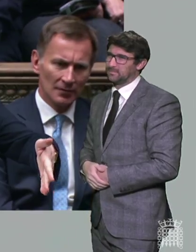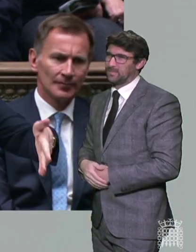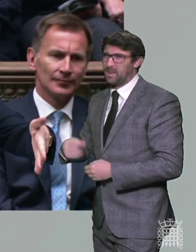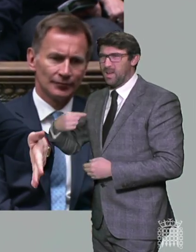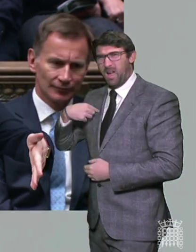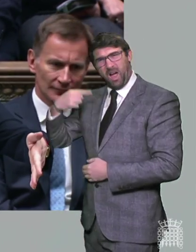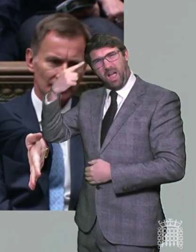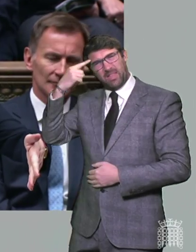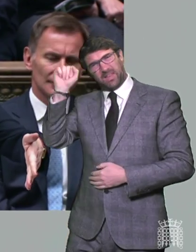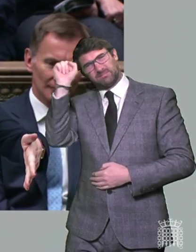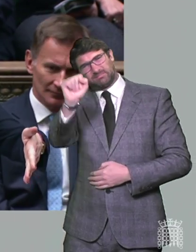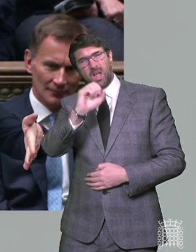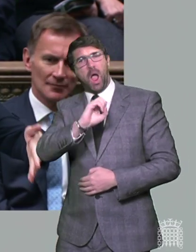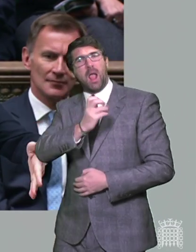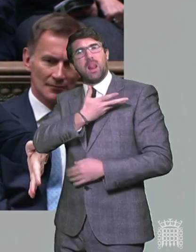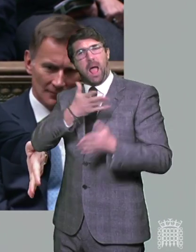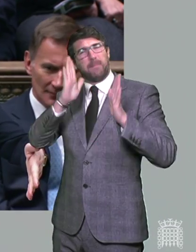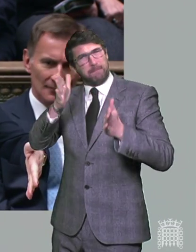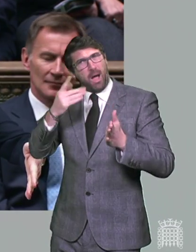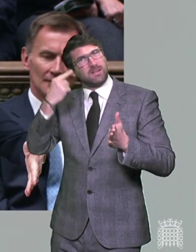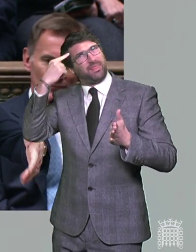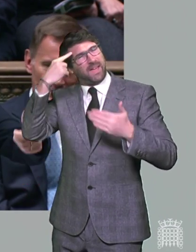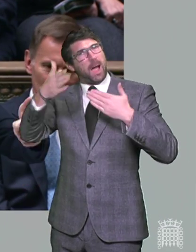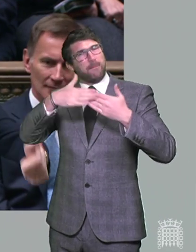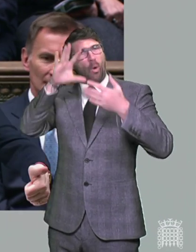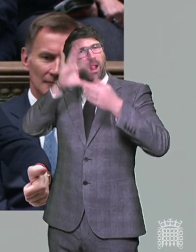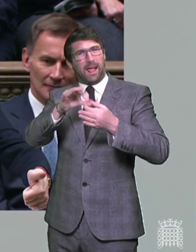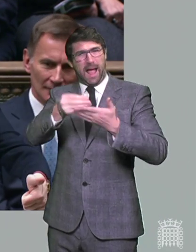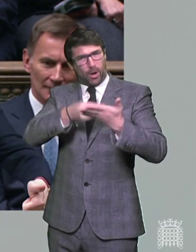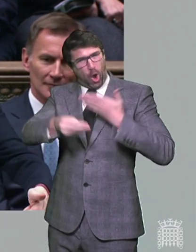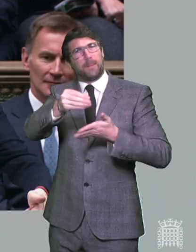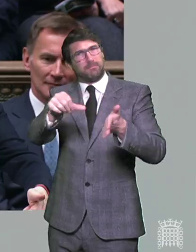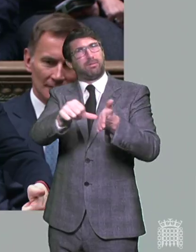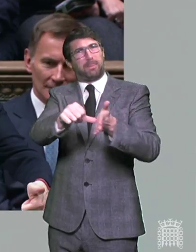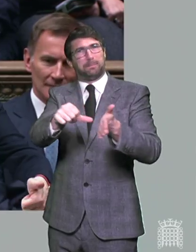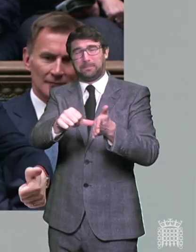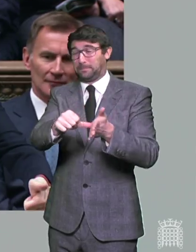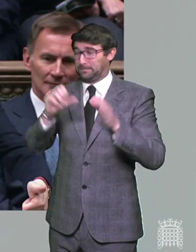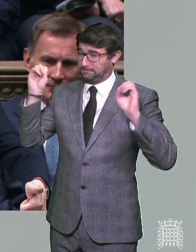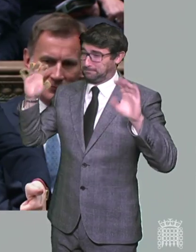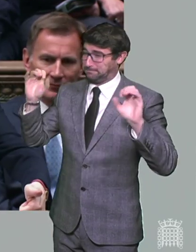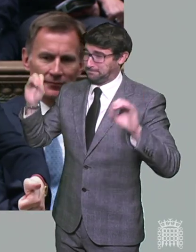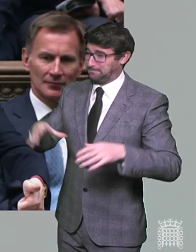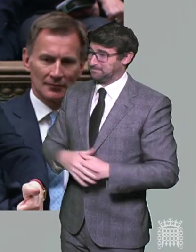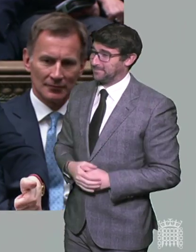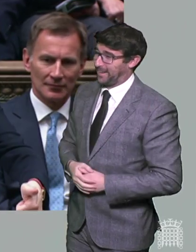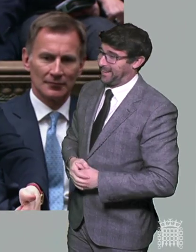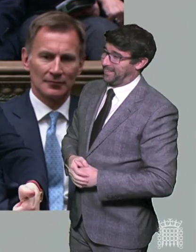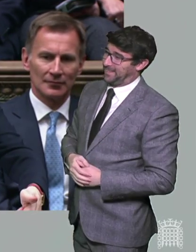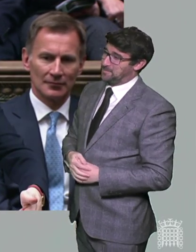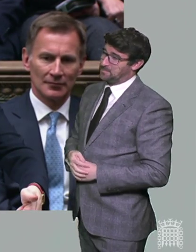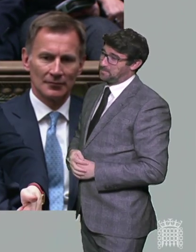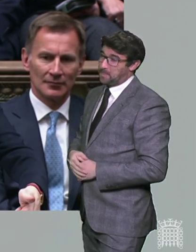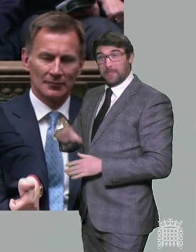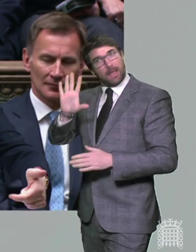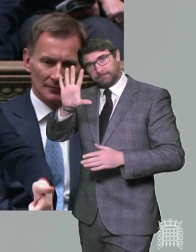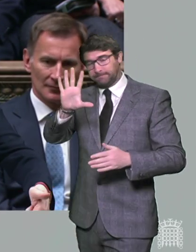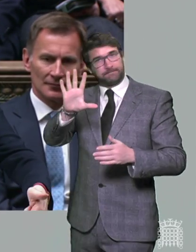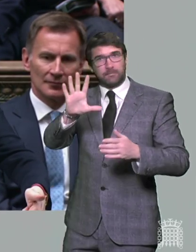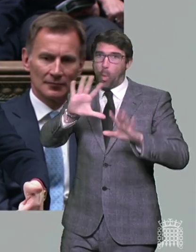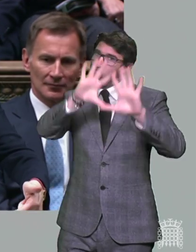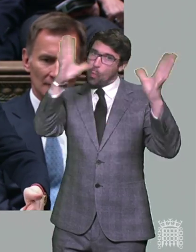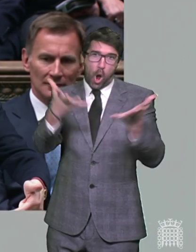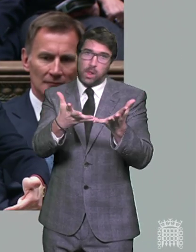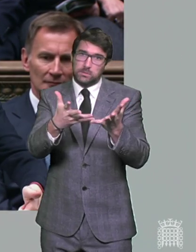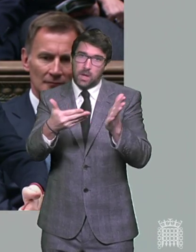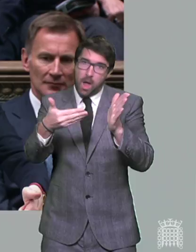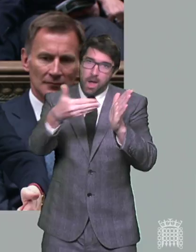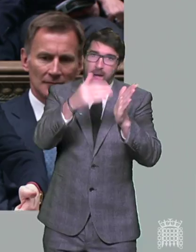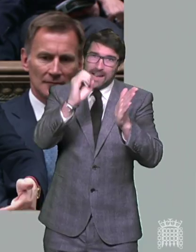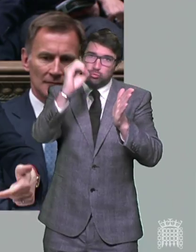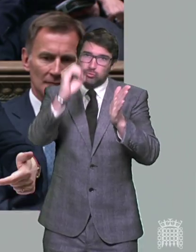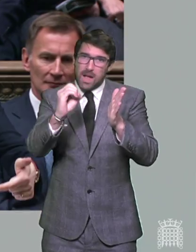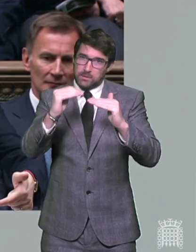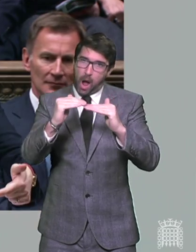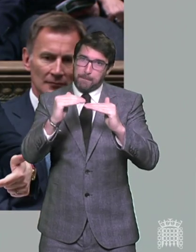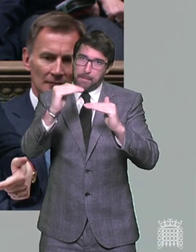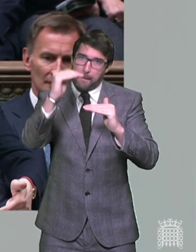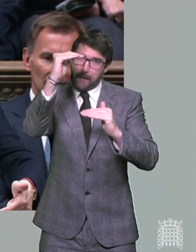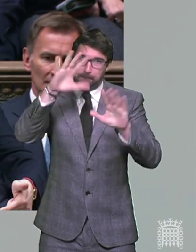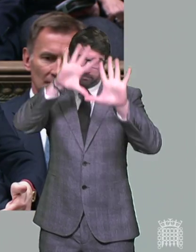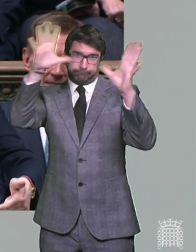The fact is that interest rates are rising across the world and the economic conditions have worsened.